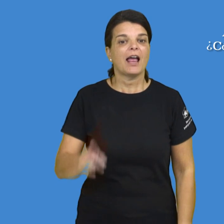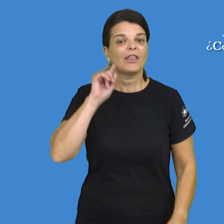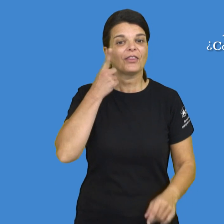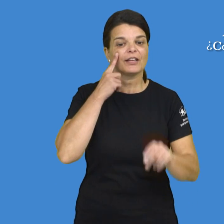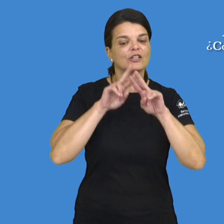descubrir